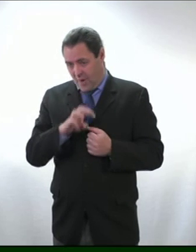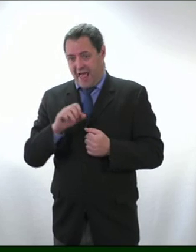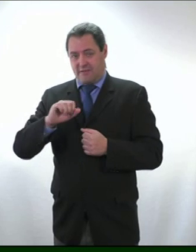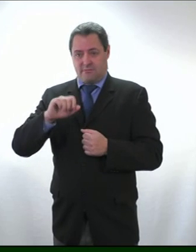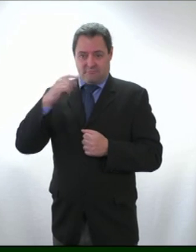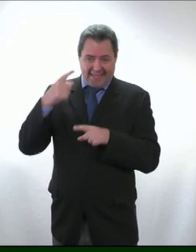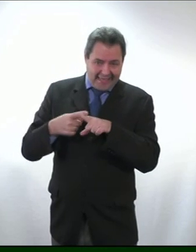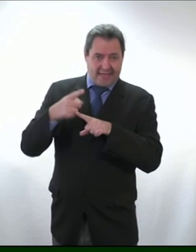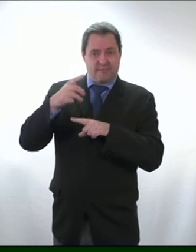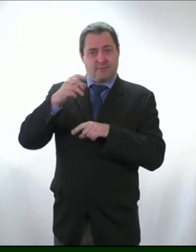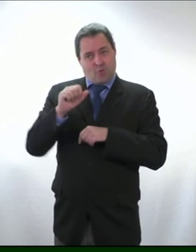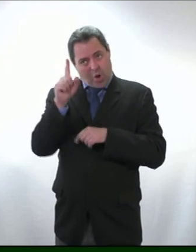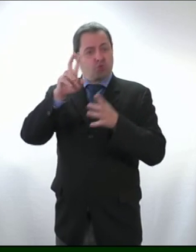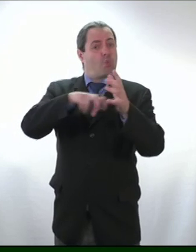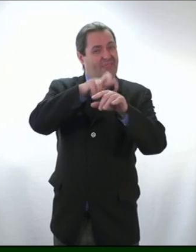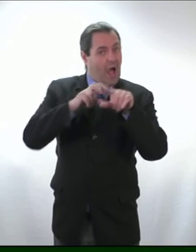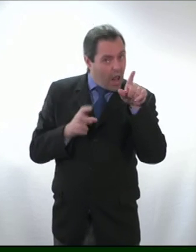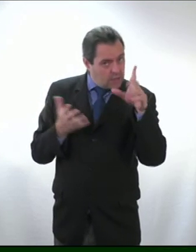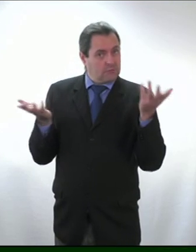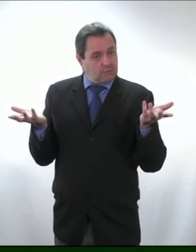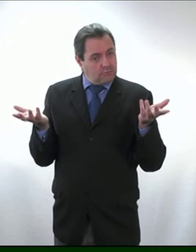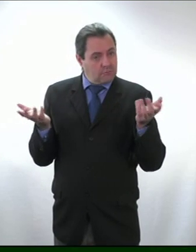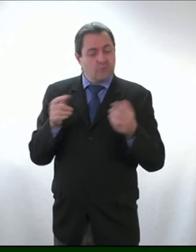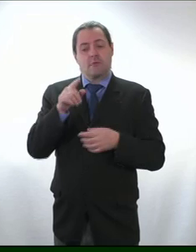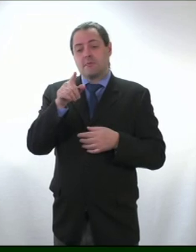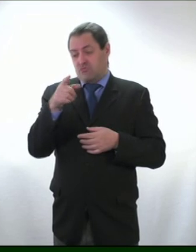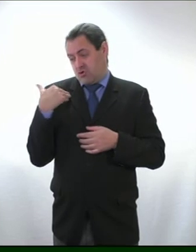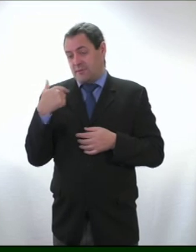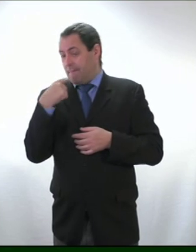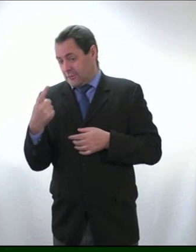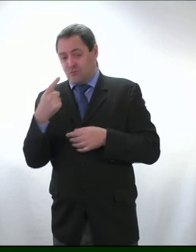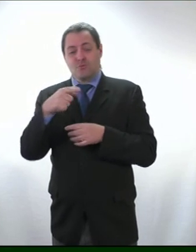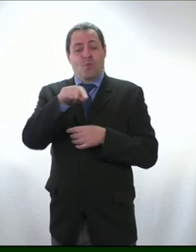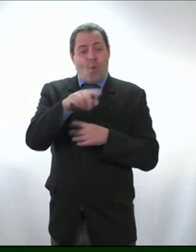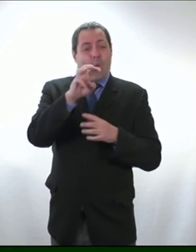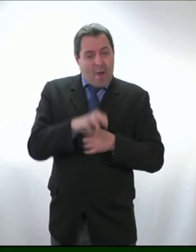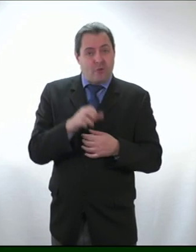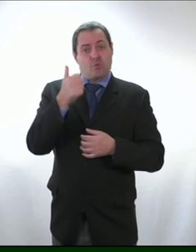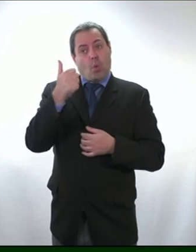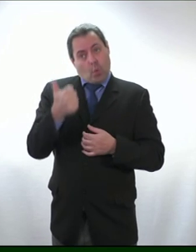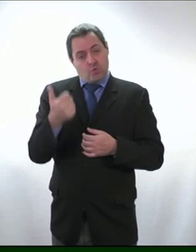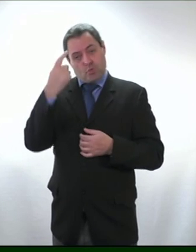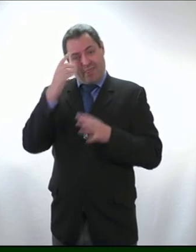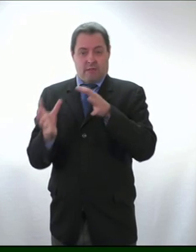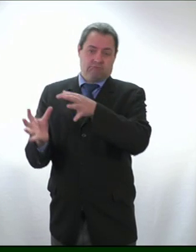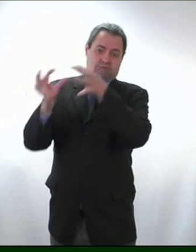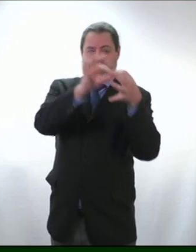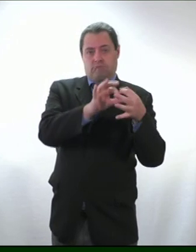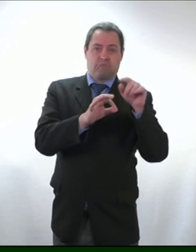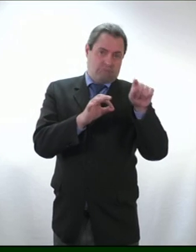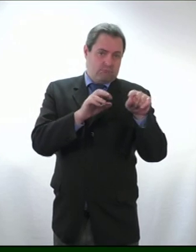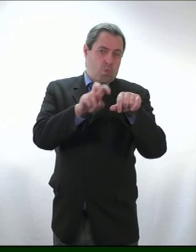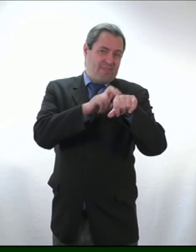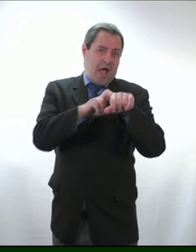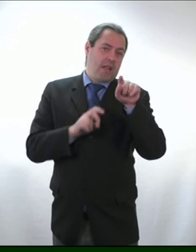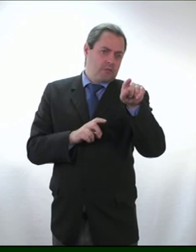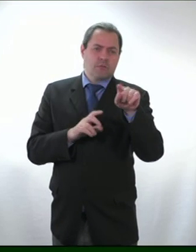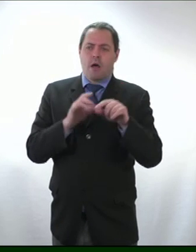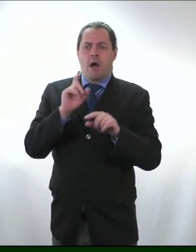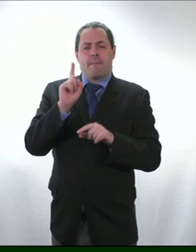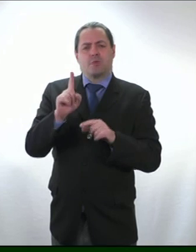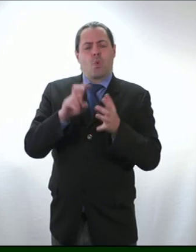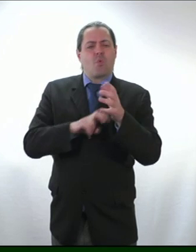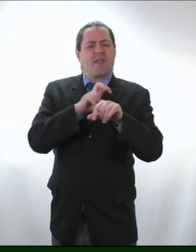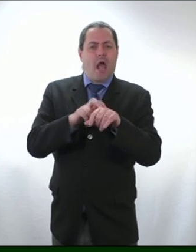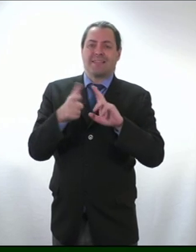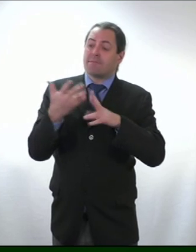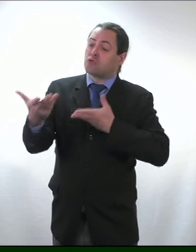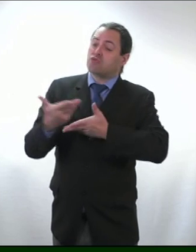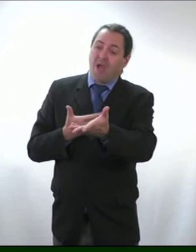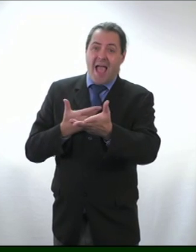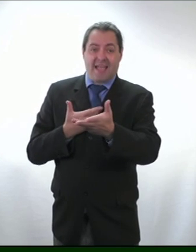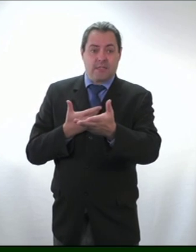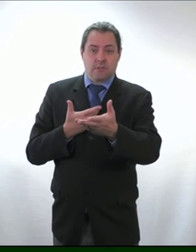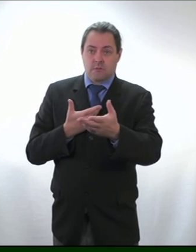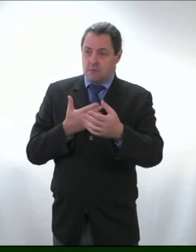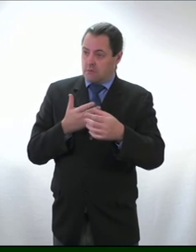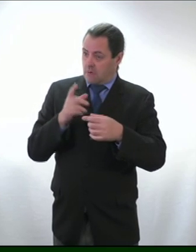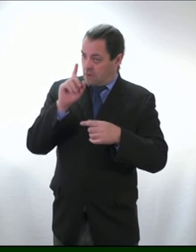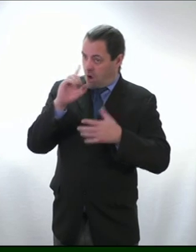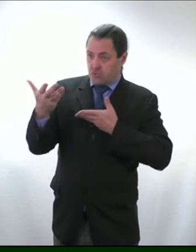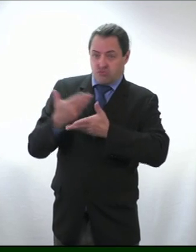Does he agree that, while it is good to consider connectivity across the Irish sea, it would be devastating to Northern Ireland to have barriers to trade in the Irish sea?